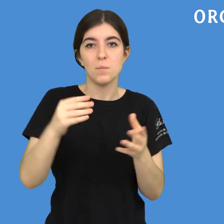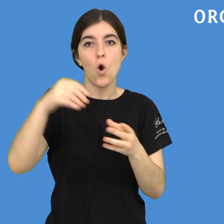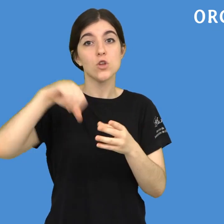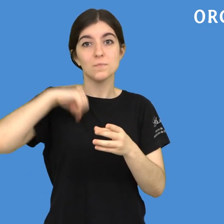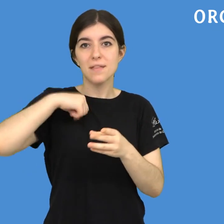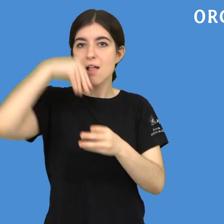hospital